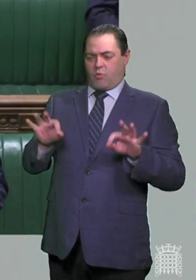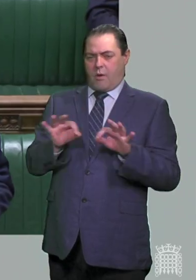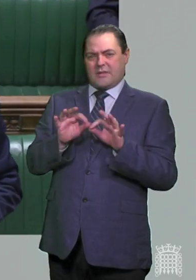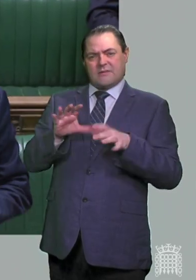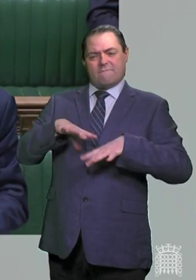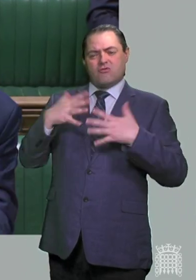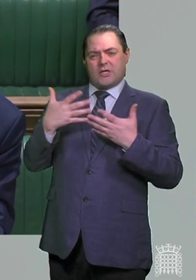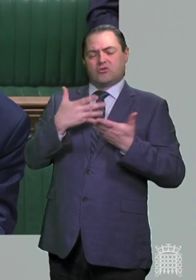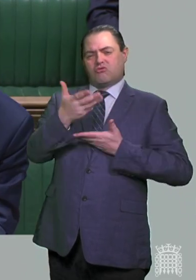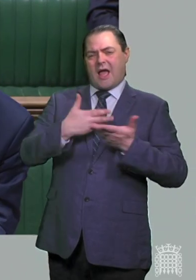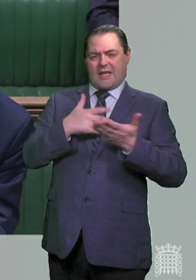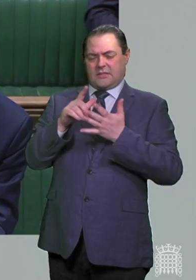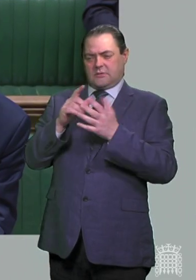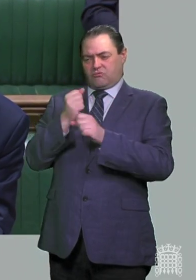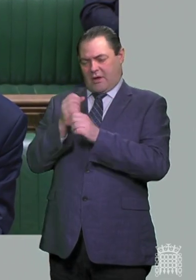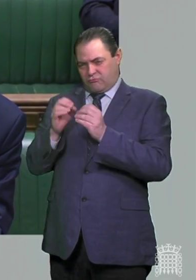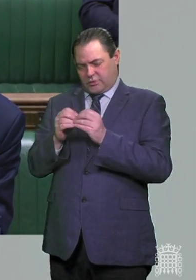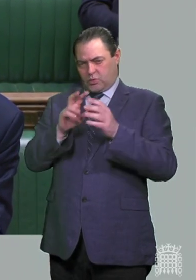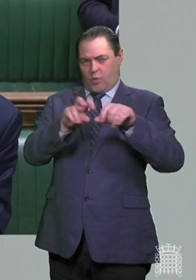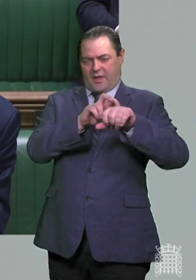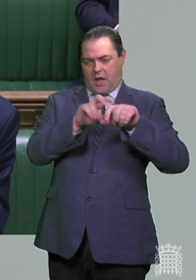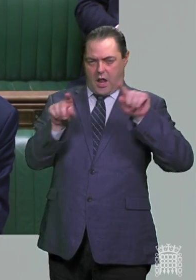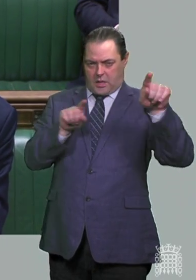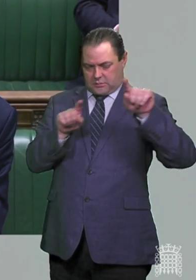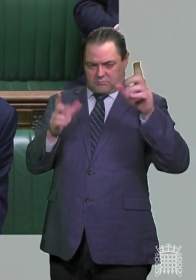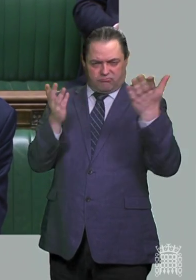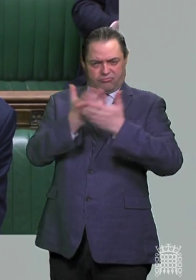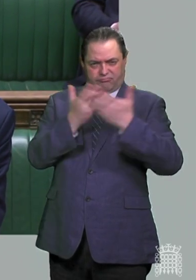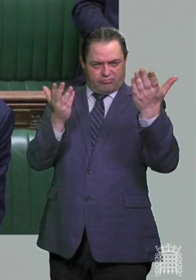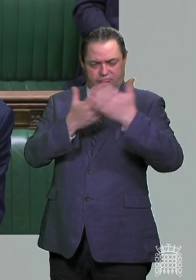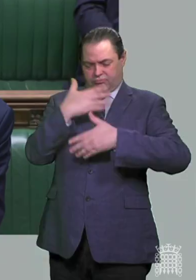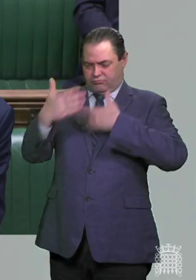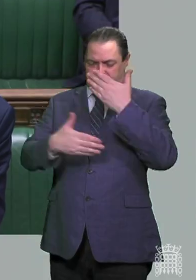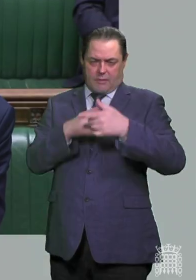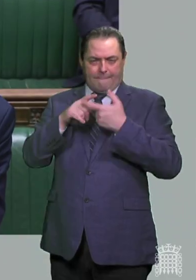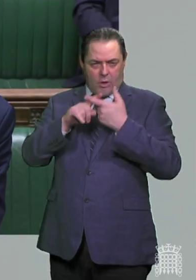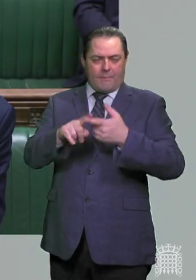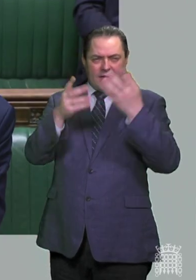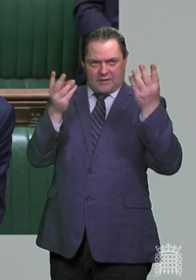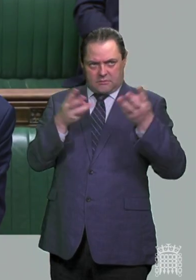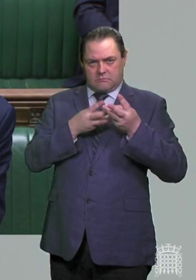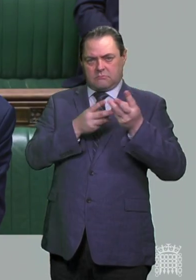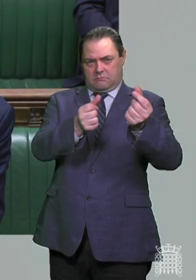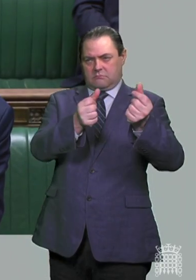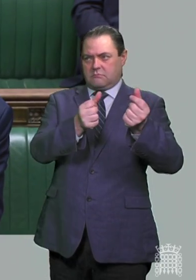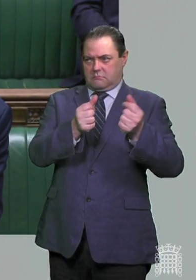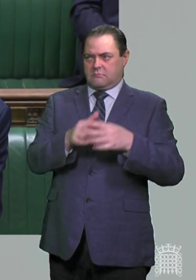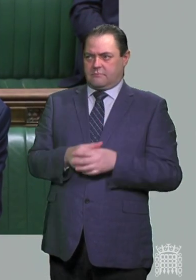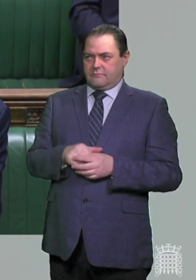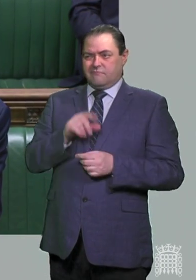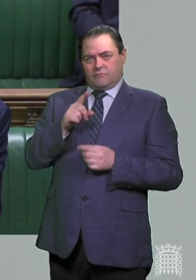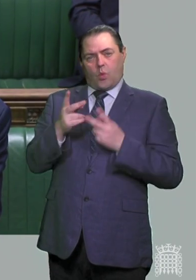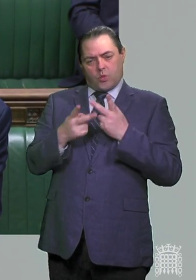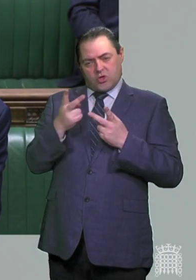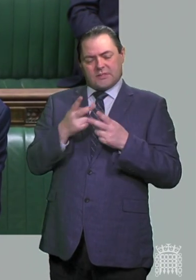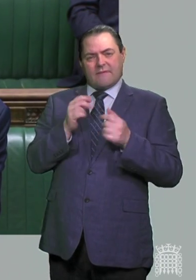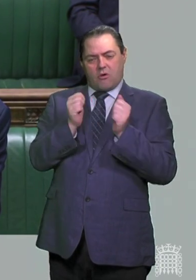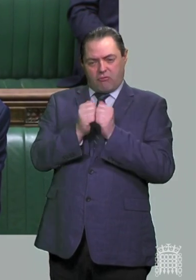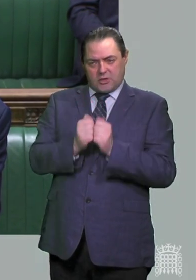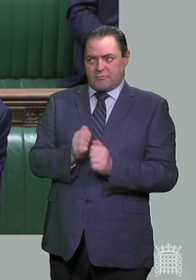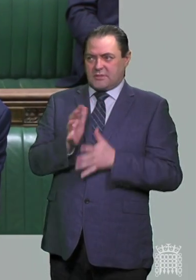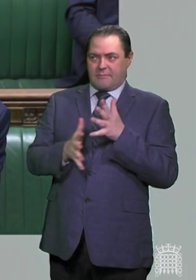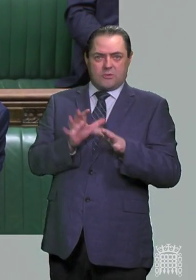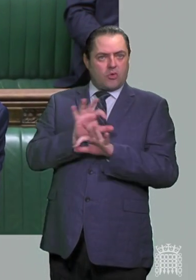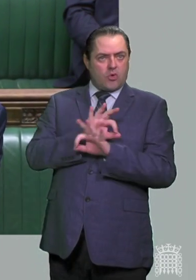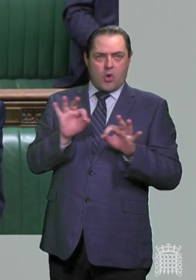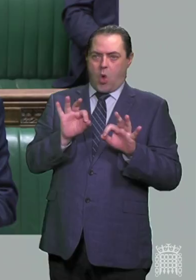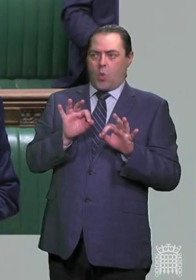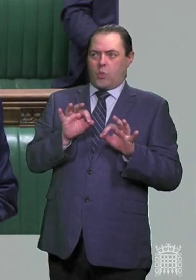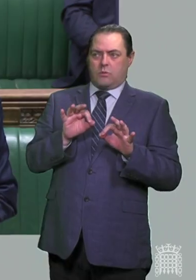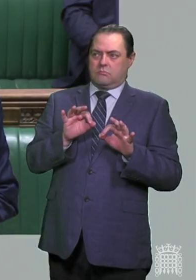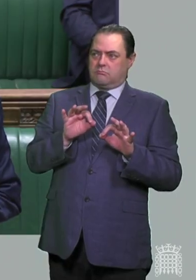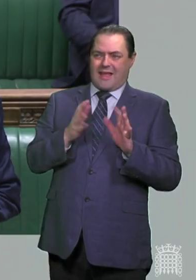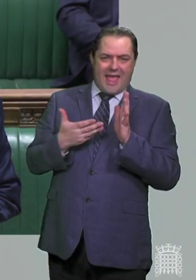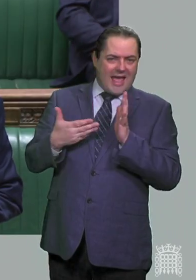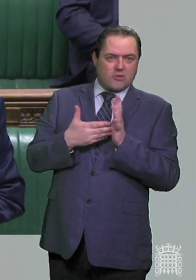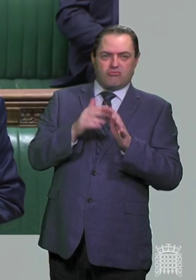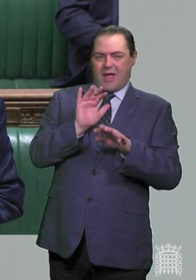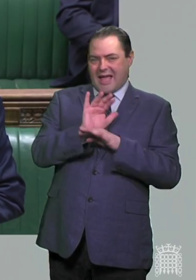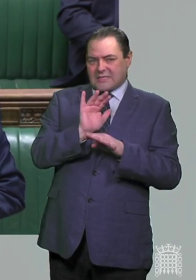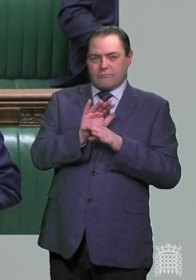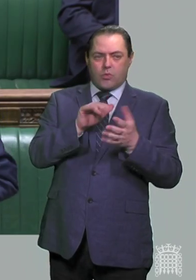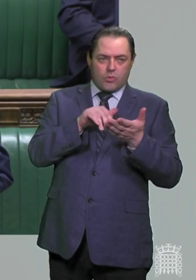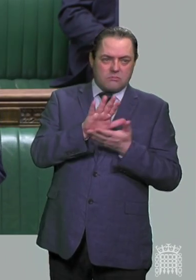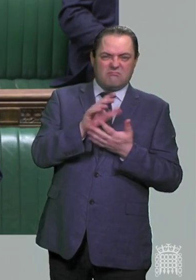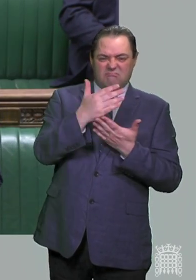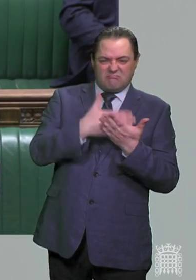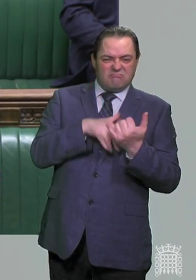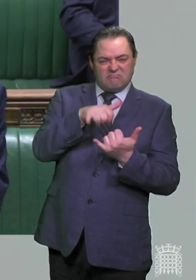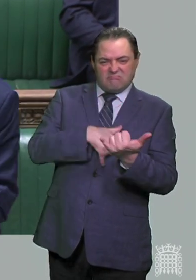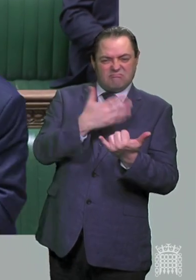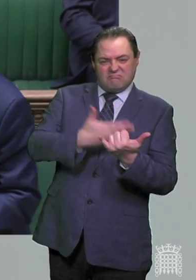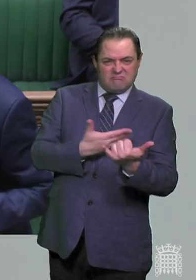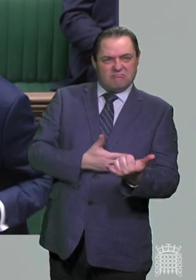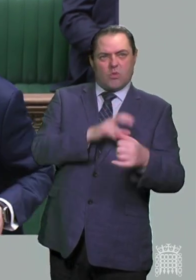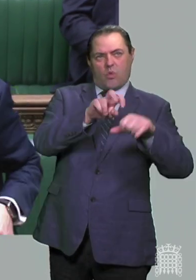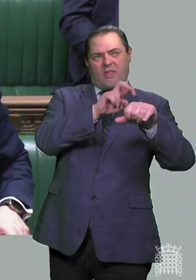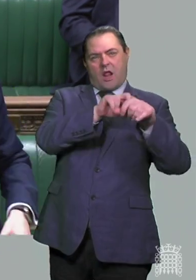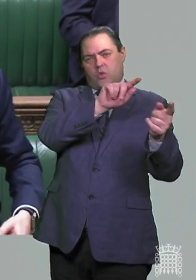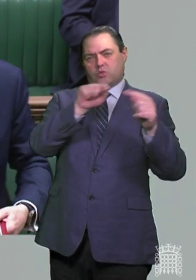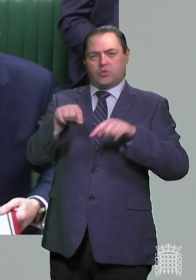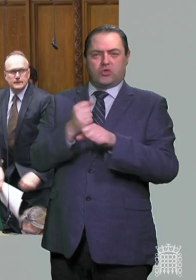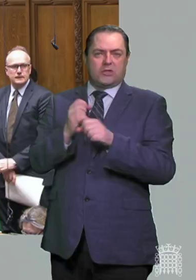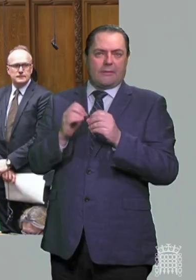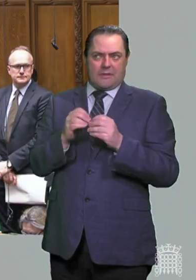The agreement guarantees unfettered access for Northern Ireland’s businesses to the UK market on a permanent basis, and we have secured alternative arrangements that remove any proposed requirement to provide export declarations or equivalent information for goods moving from Northern Ireland to Great Britain.